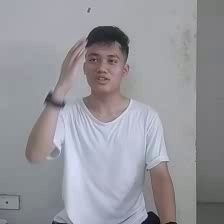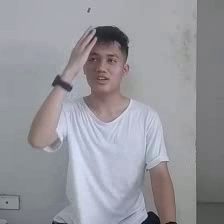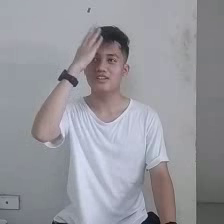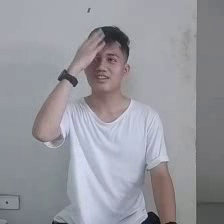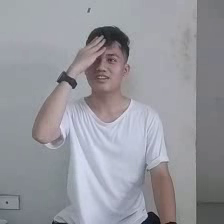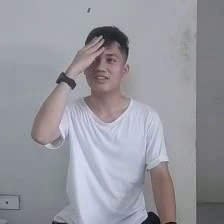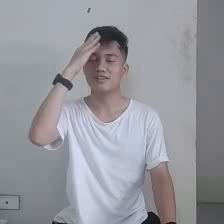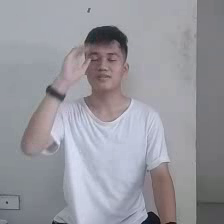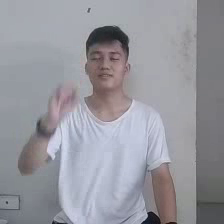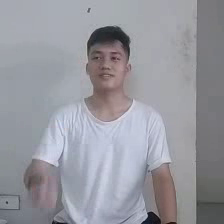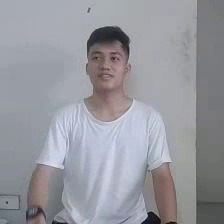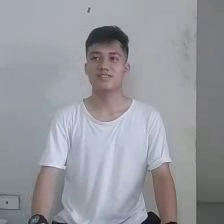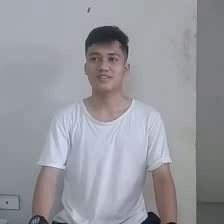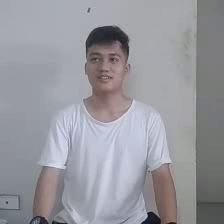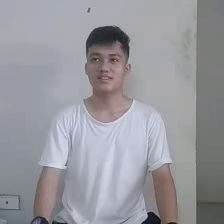Biết